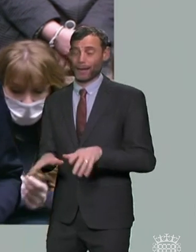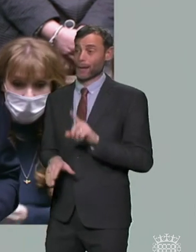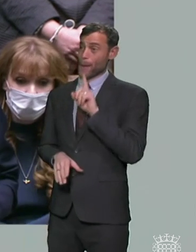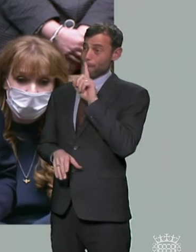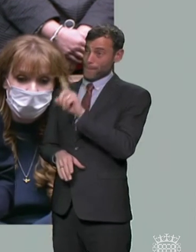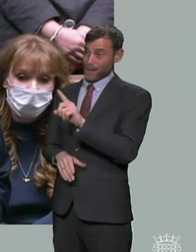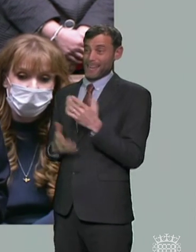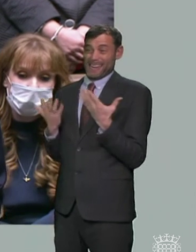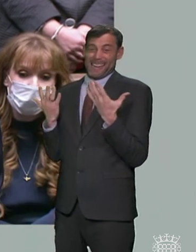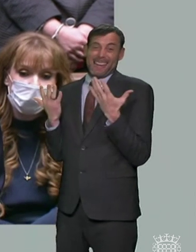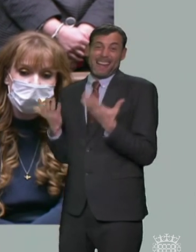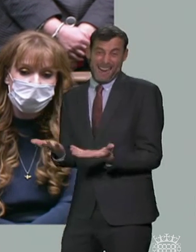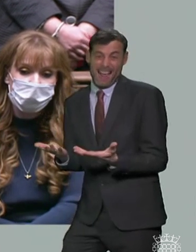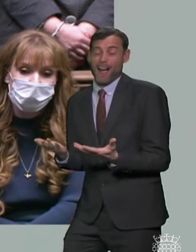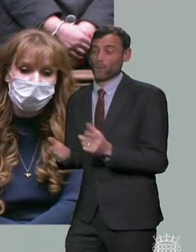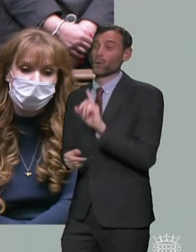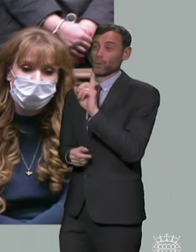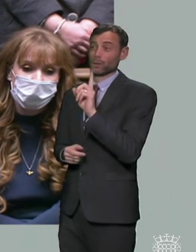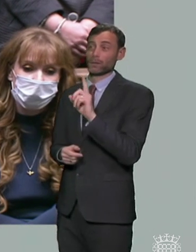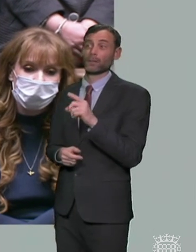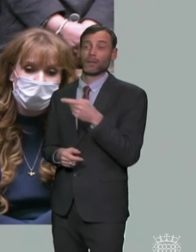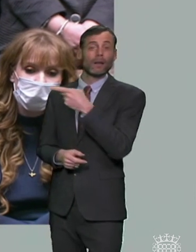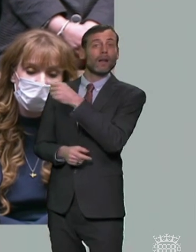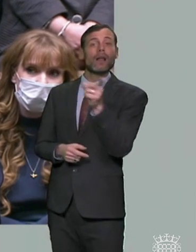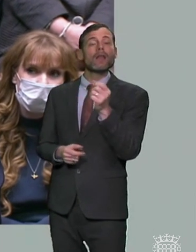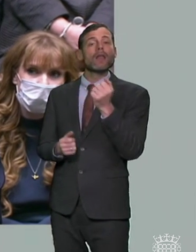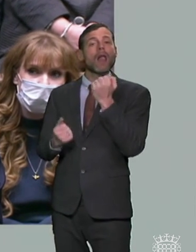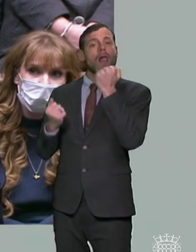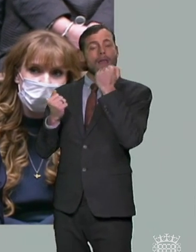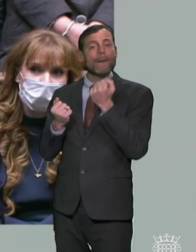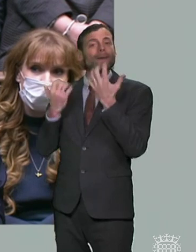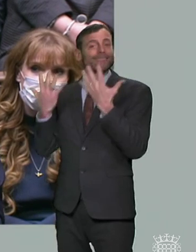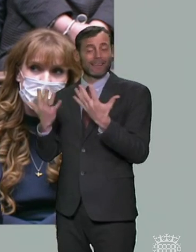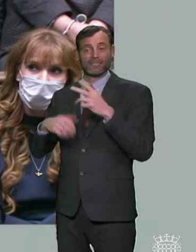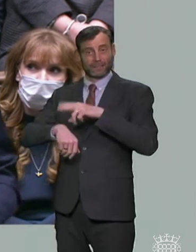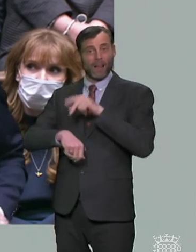10 know how to pack a suitcase.